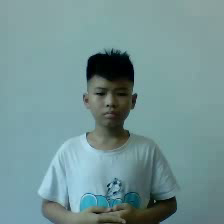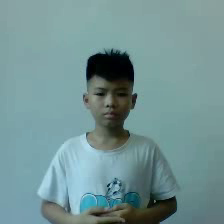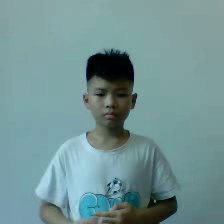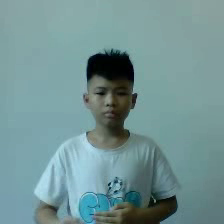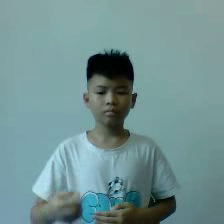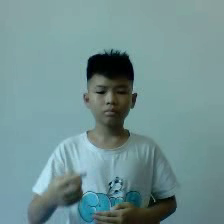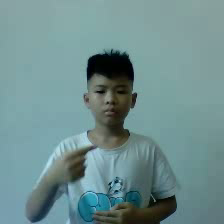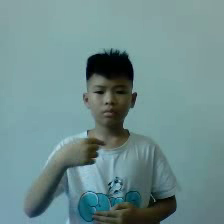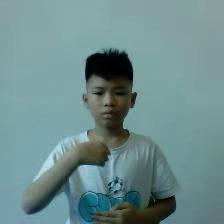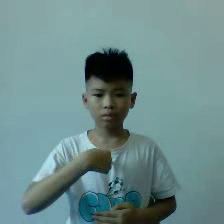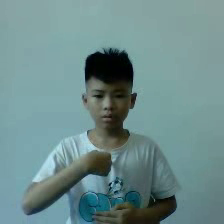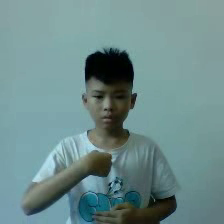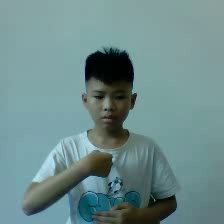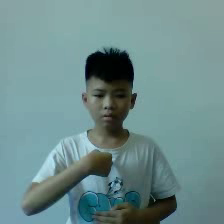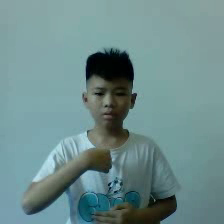Tôi